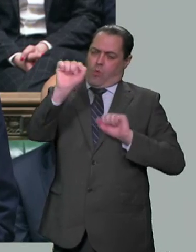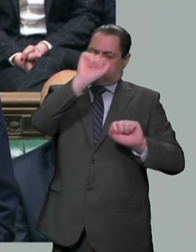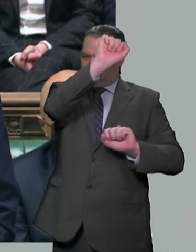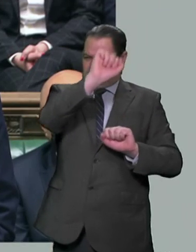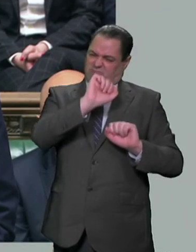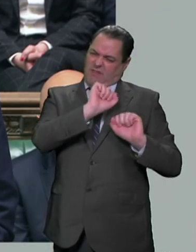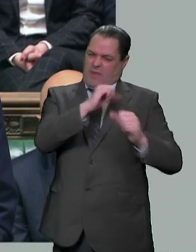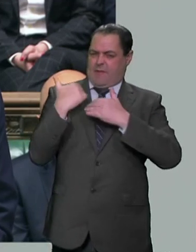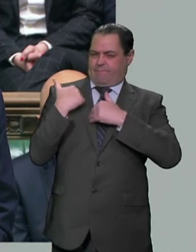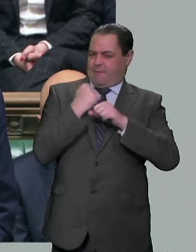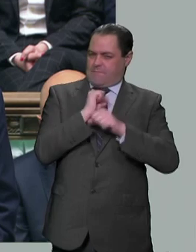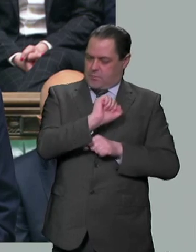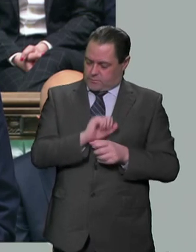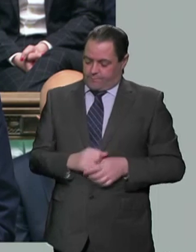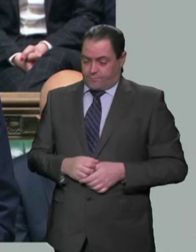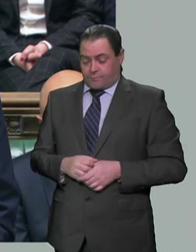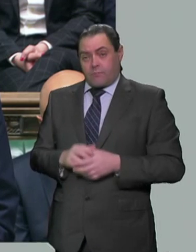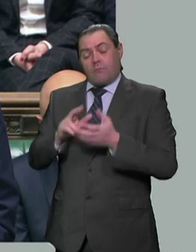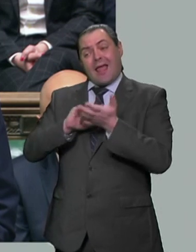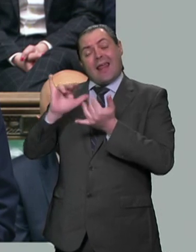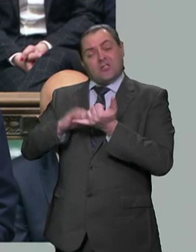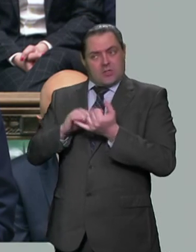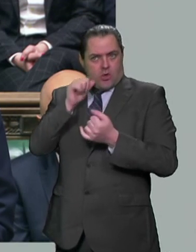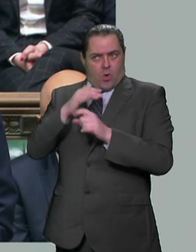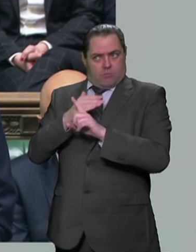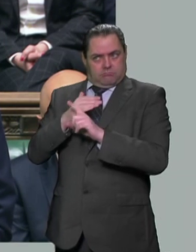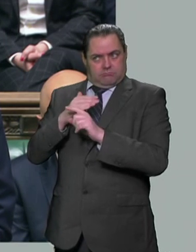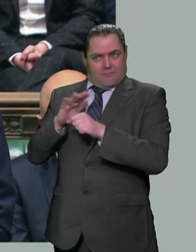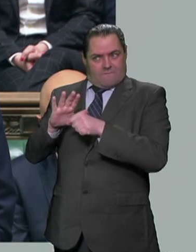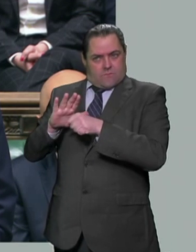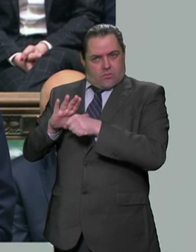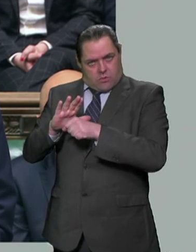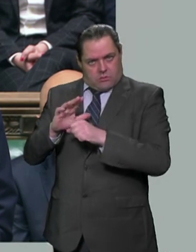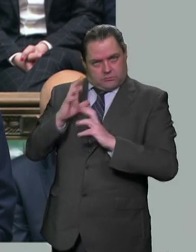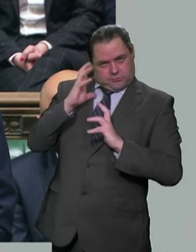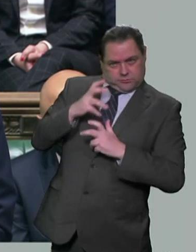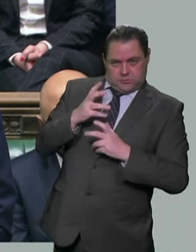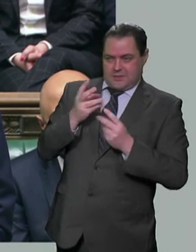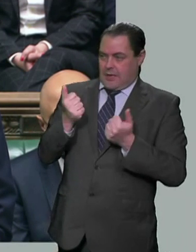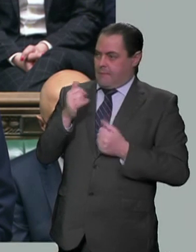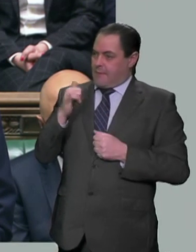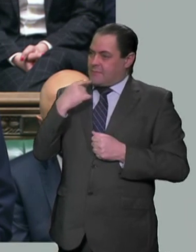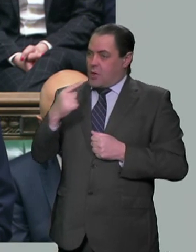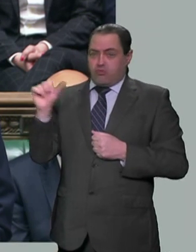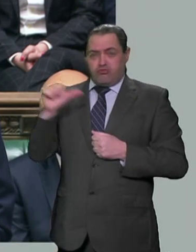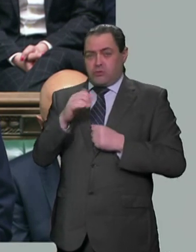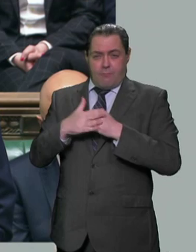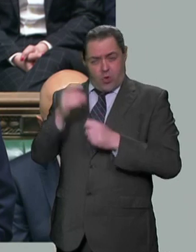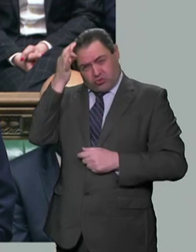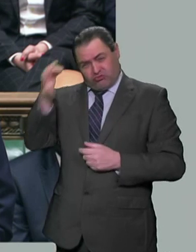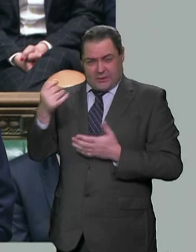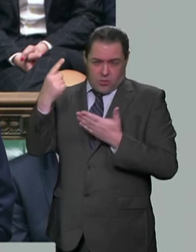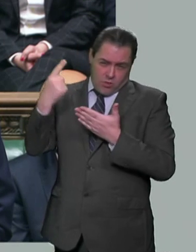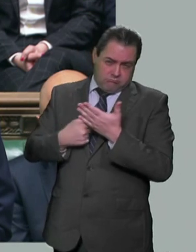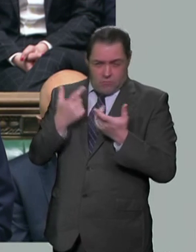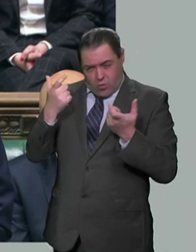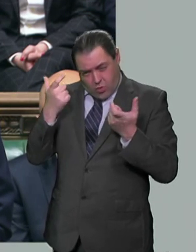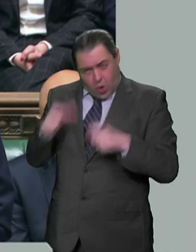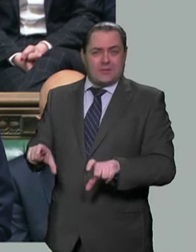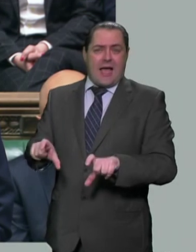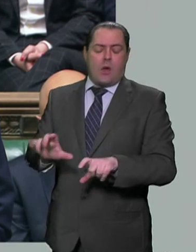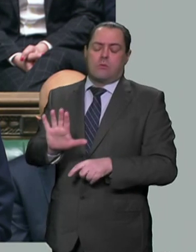Faced with those pressures on our NHS, I know that some Members may ask the opposite question: whether we should go even further and move towards a full lockdown.